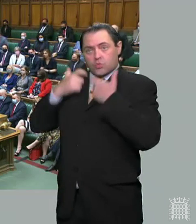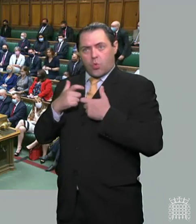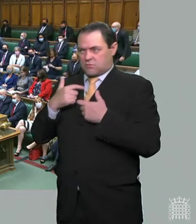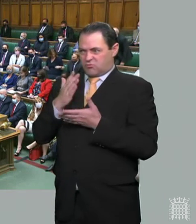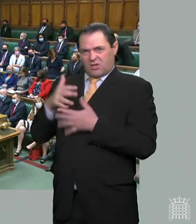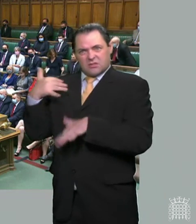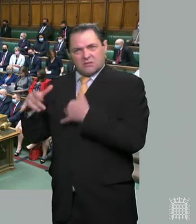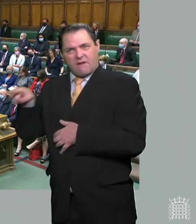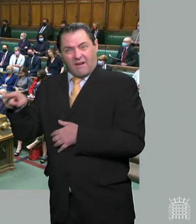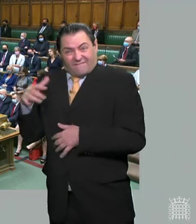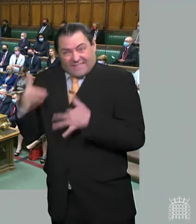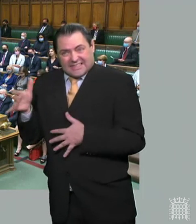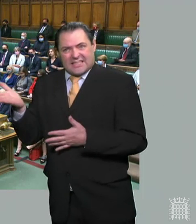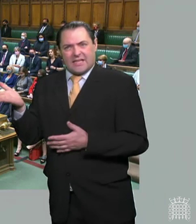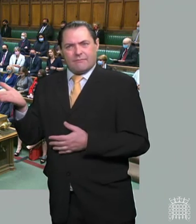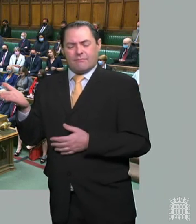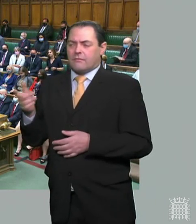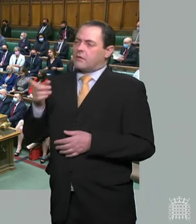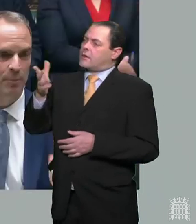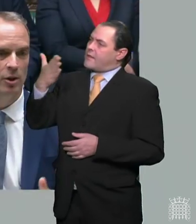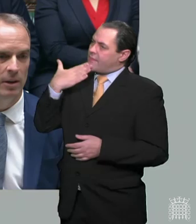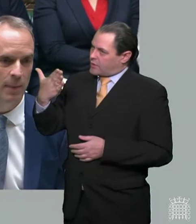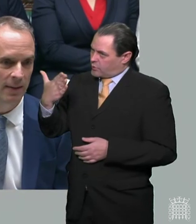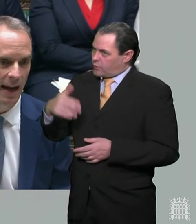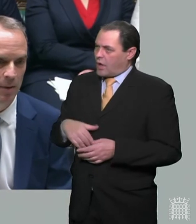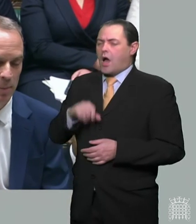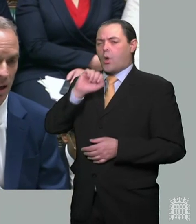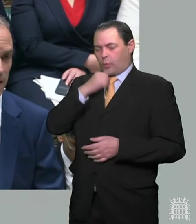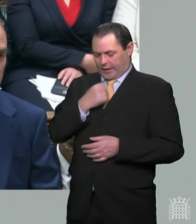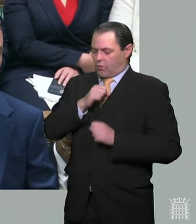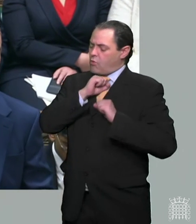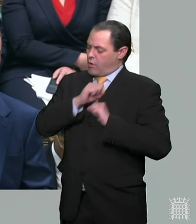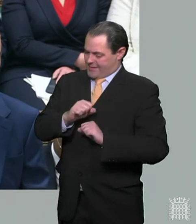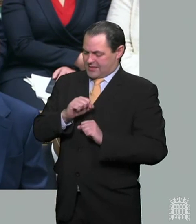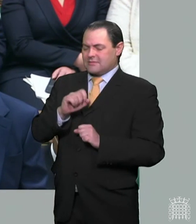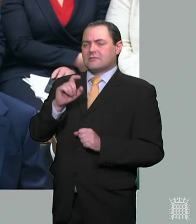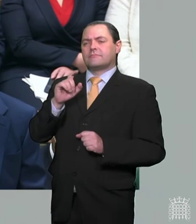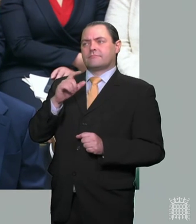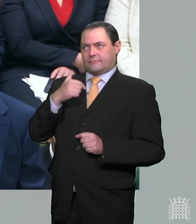I thank the honourable Lady. I can absolutely make that commitment.